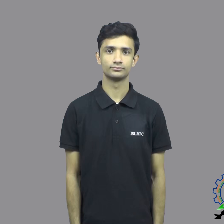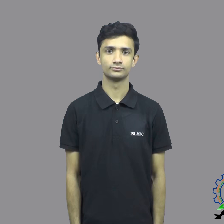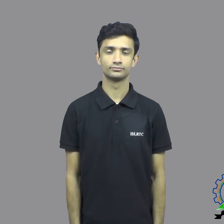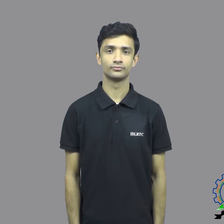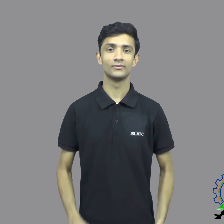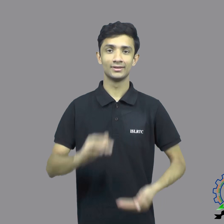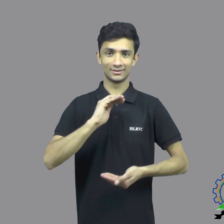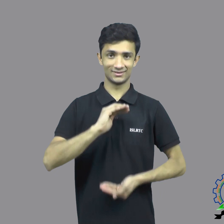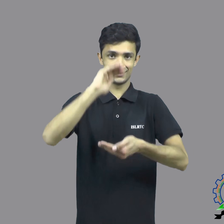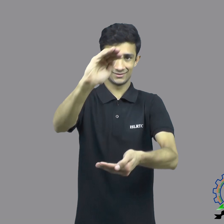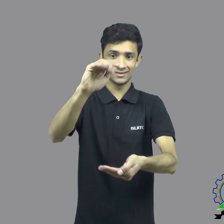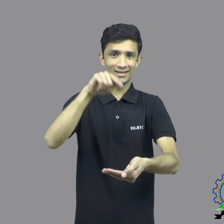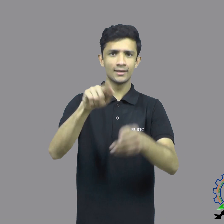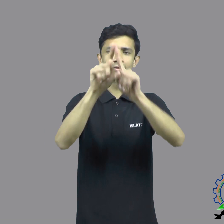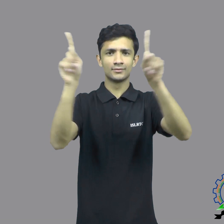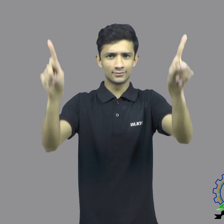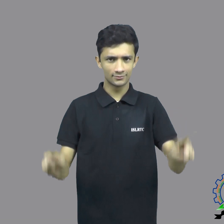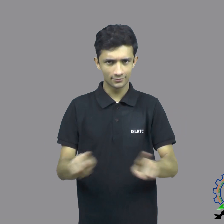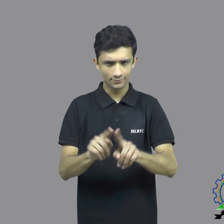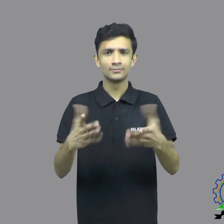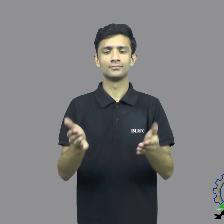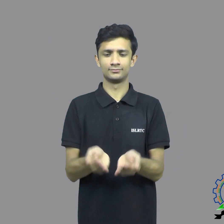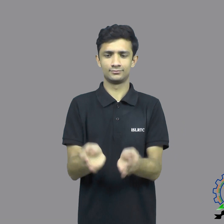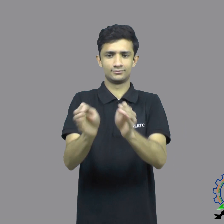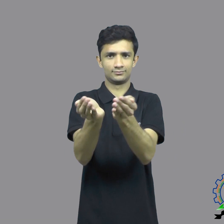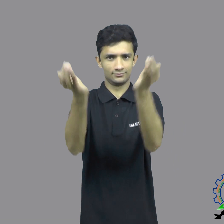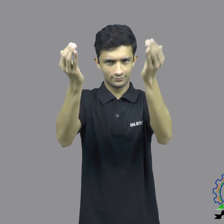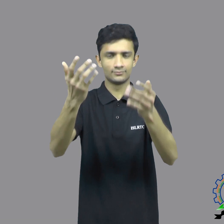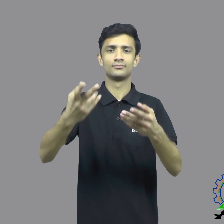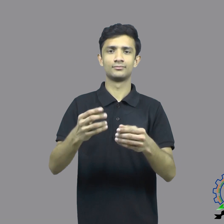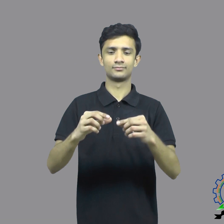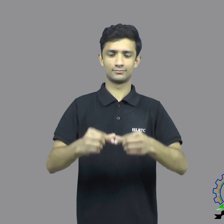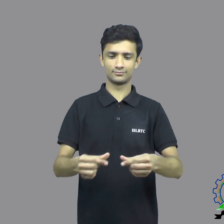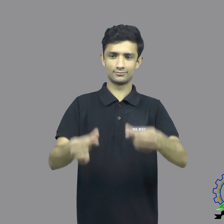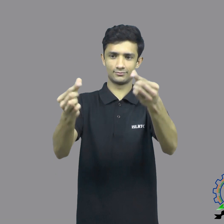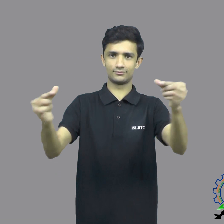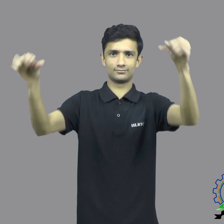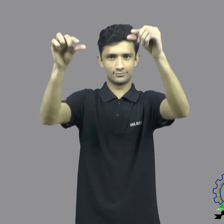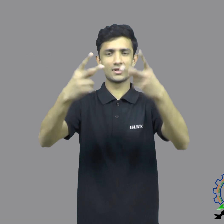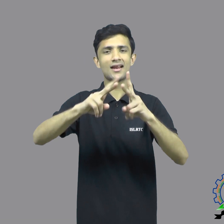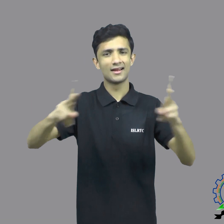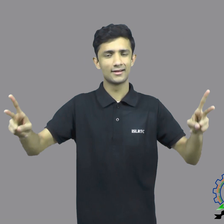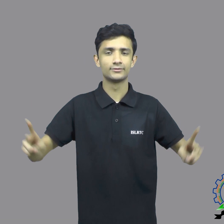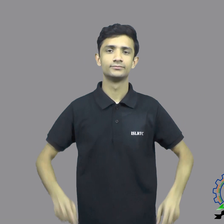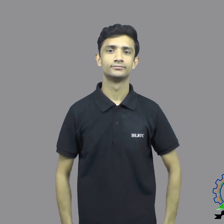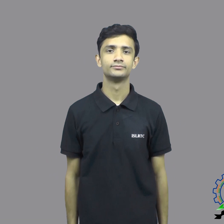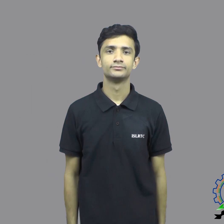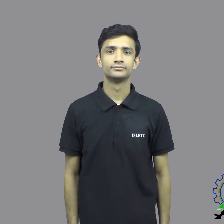Award Prize Trophy